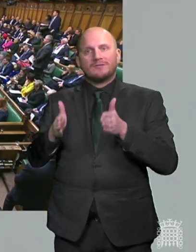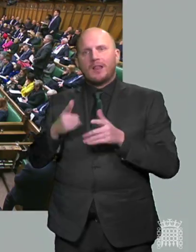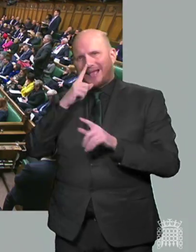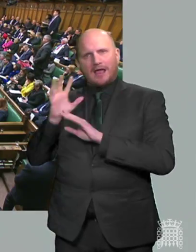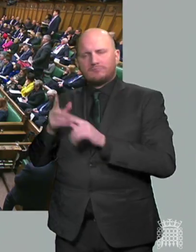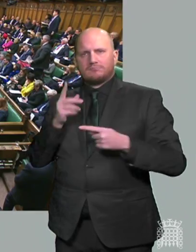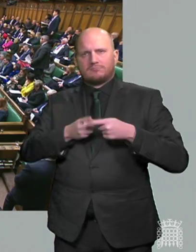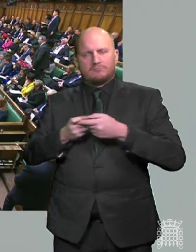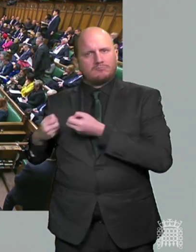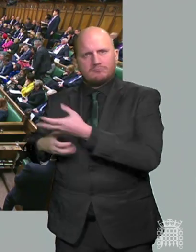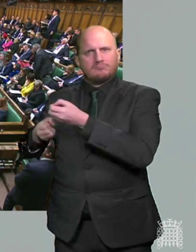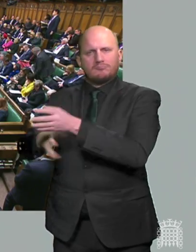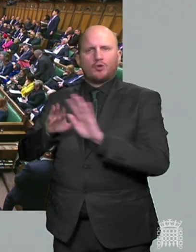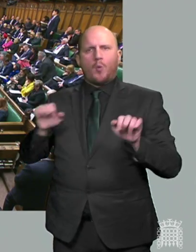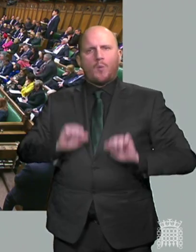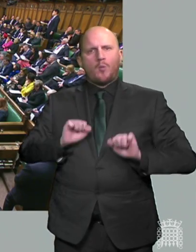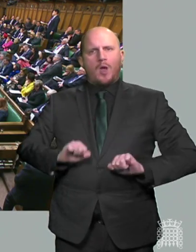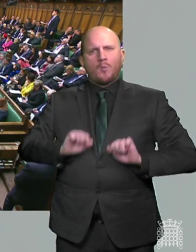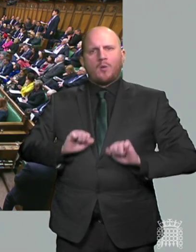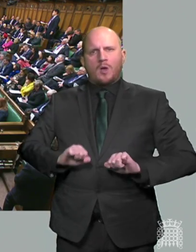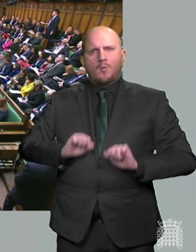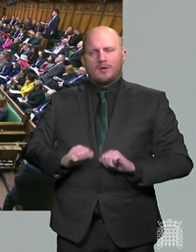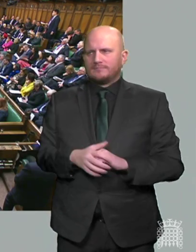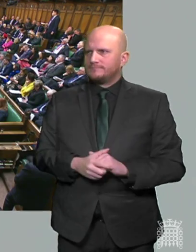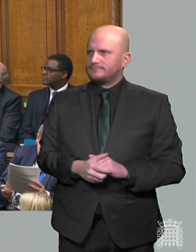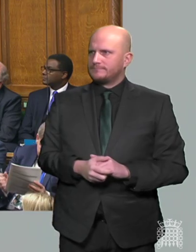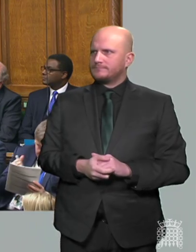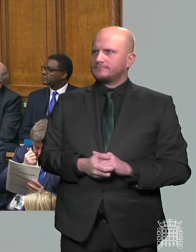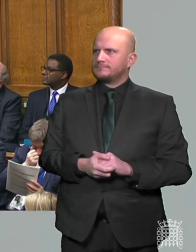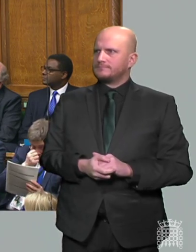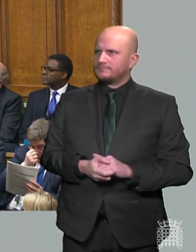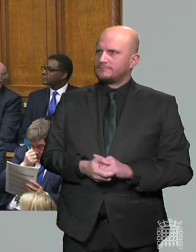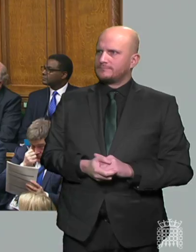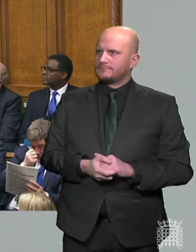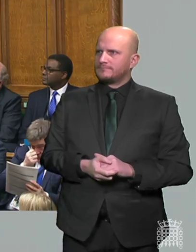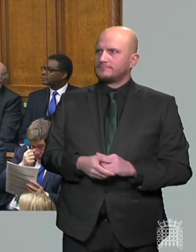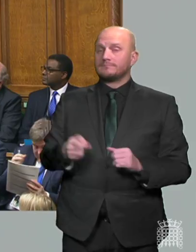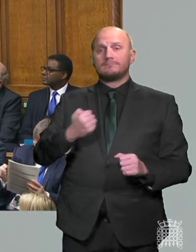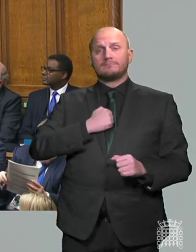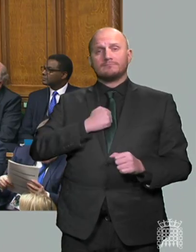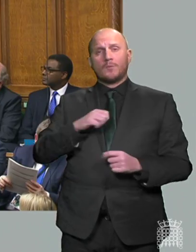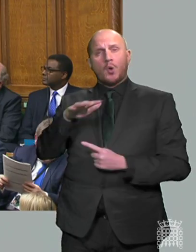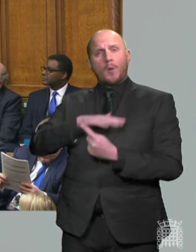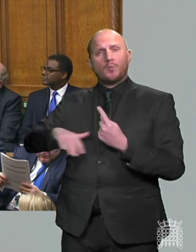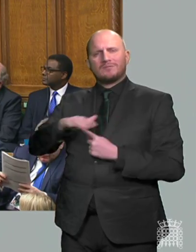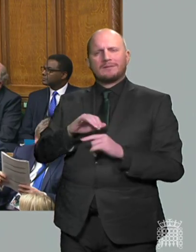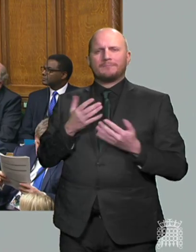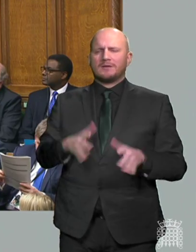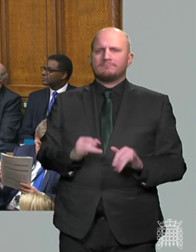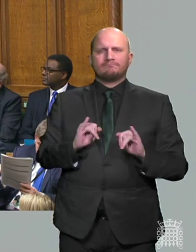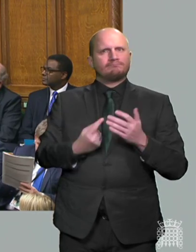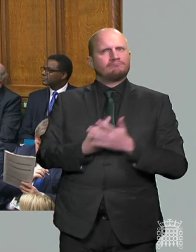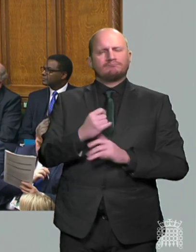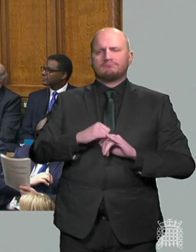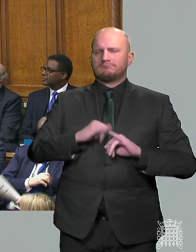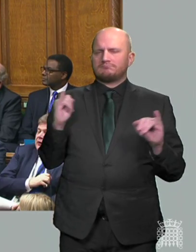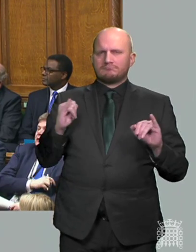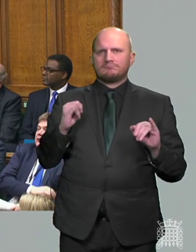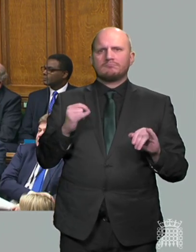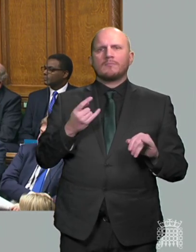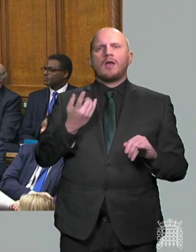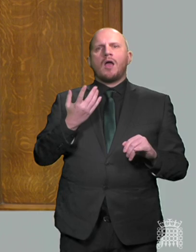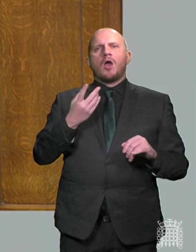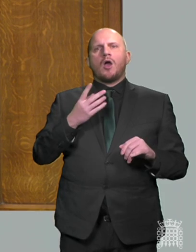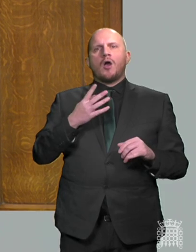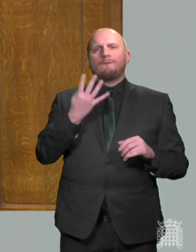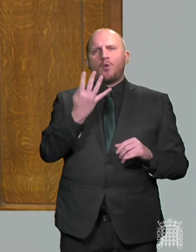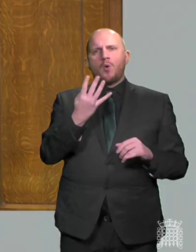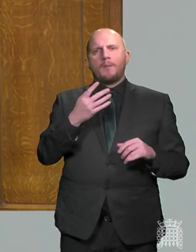The community in Kingshurst, which I represent, suffered an unimaginable tragedy earlier this week when four children fell through the ice at Babbs Mill Lake.